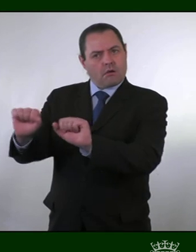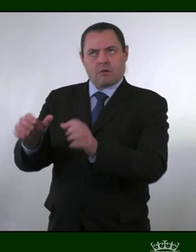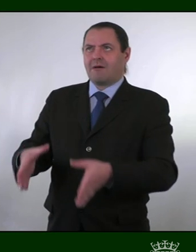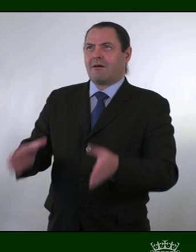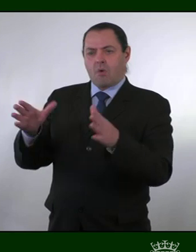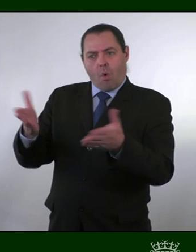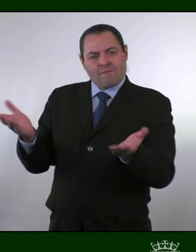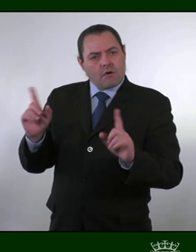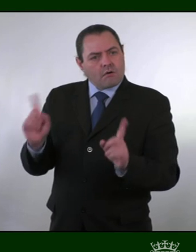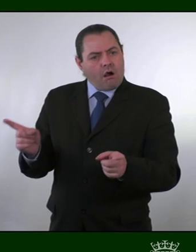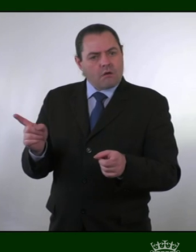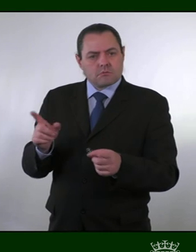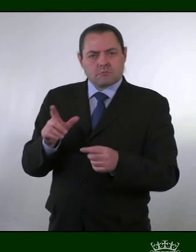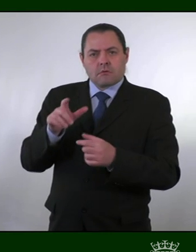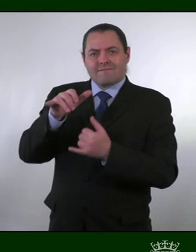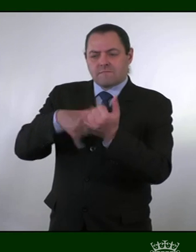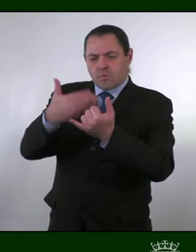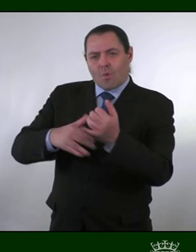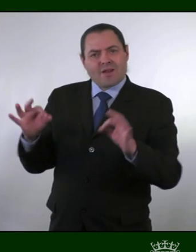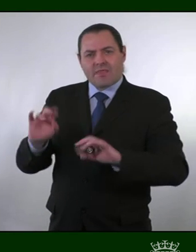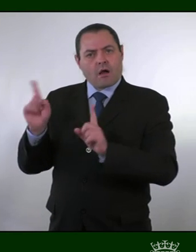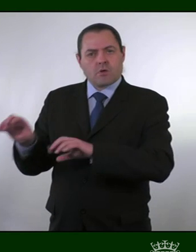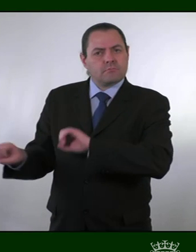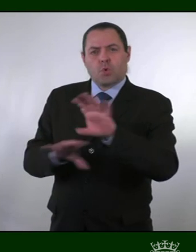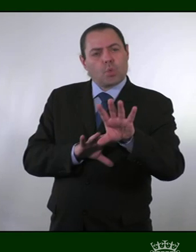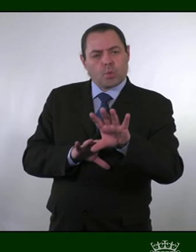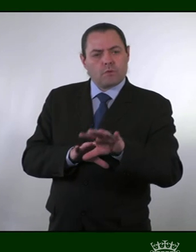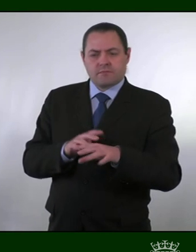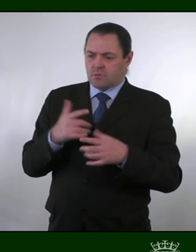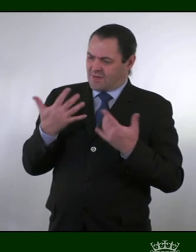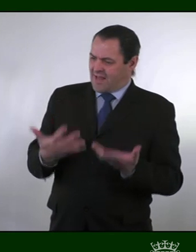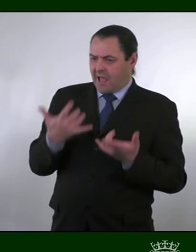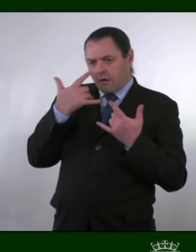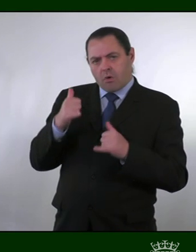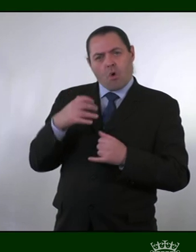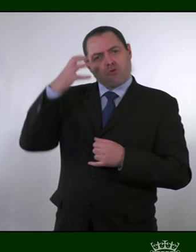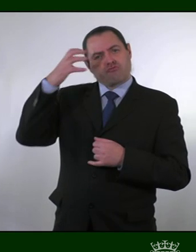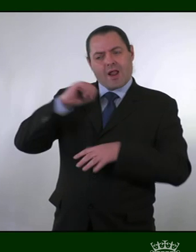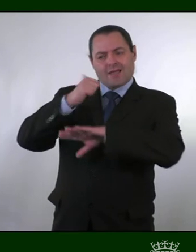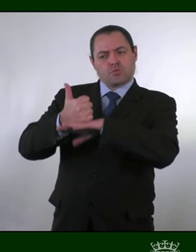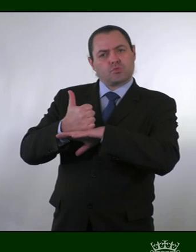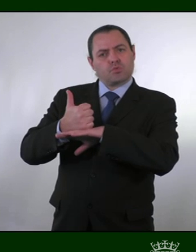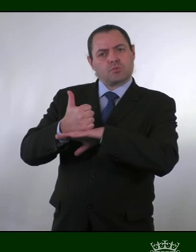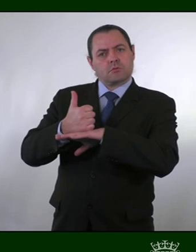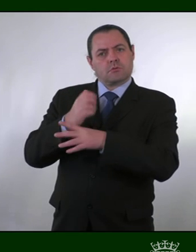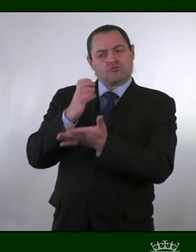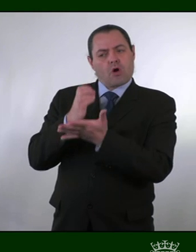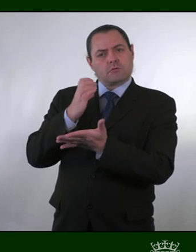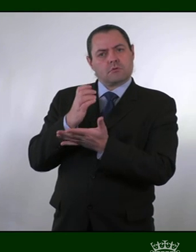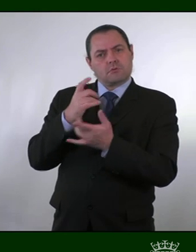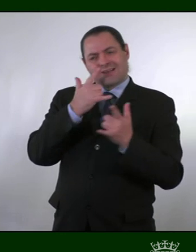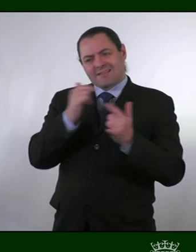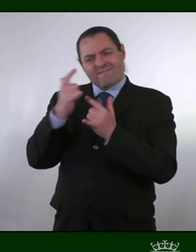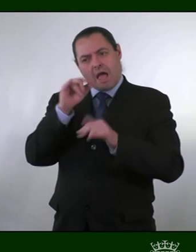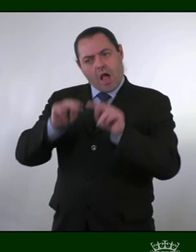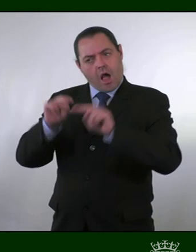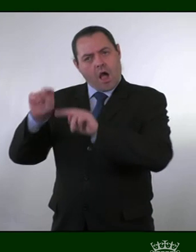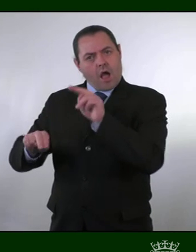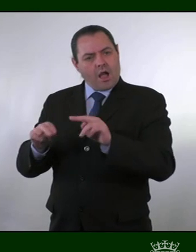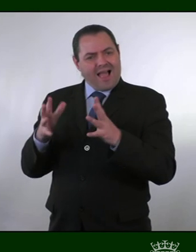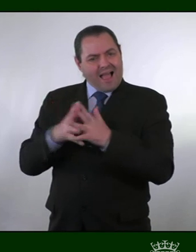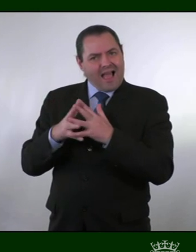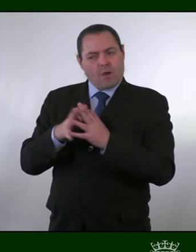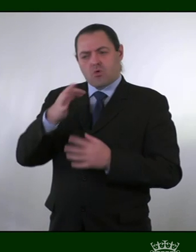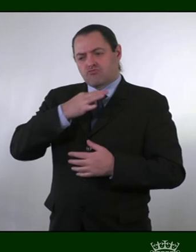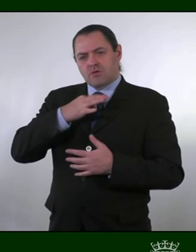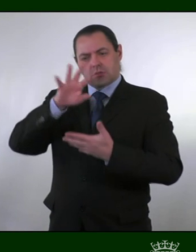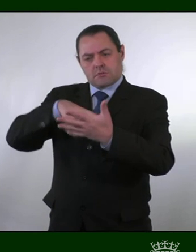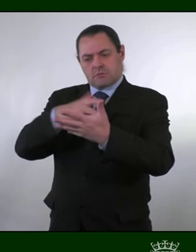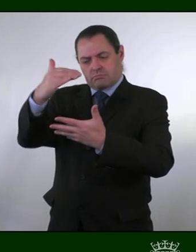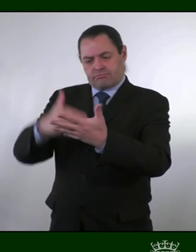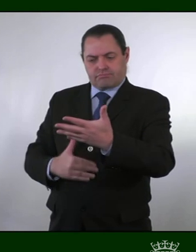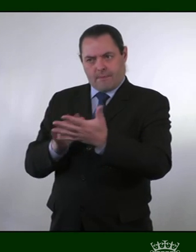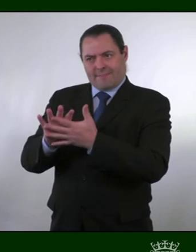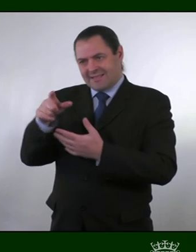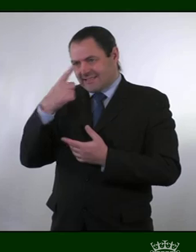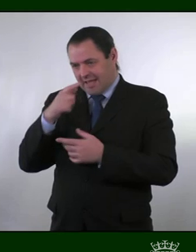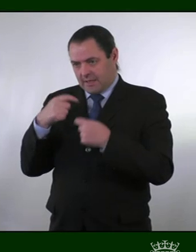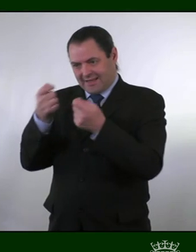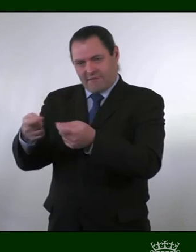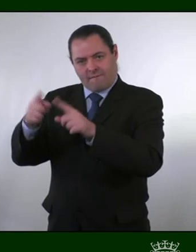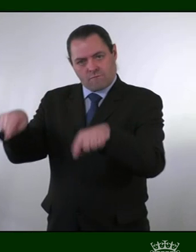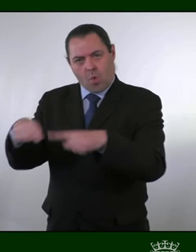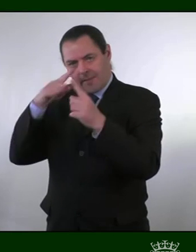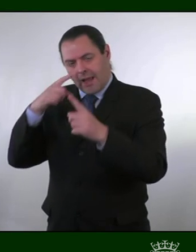Will the Prime Minister update the House on what progress is being made by the Royal Institution of Chartered Surveyors and the National Fire Chiefs Council to develop the urgently needed risk prioritisation matrix, so that my constituents can move on with their lives?